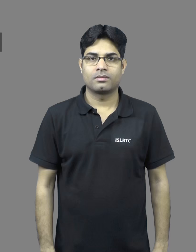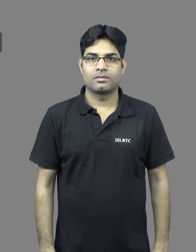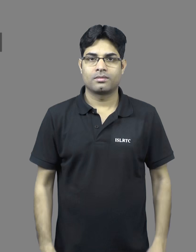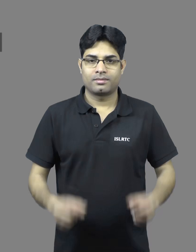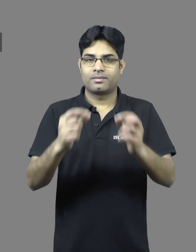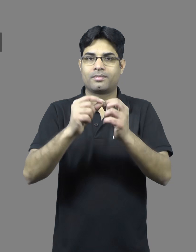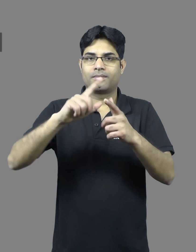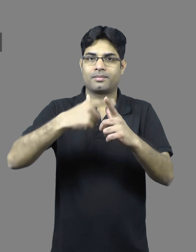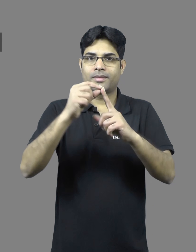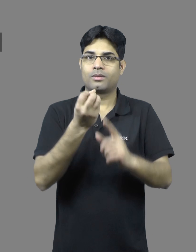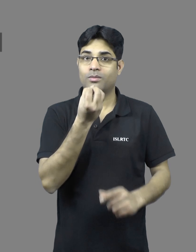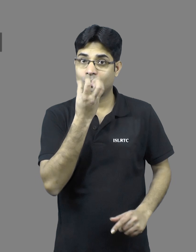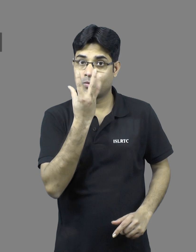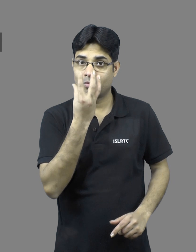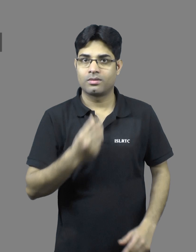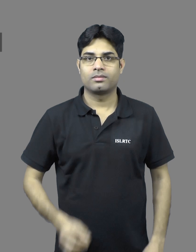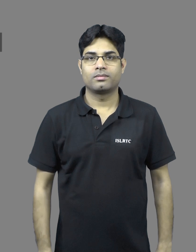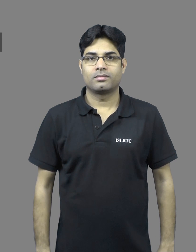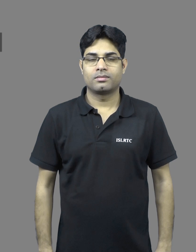Bharatiya Janata Party (BJP)